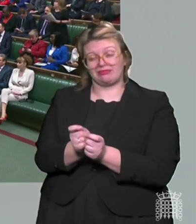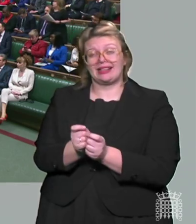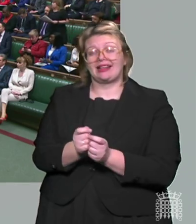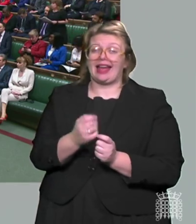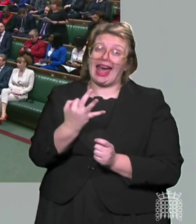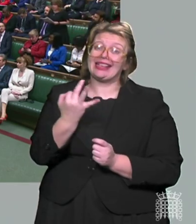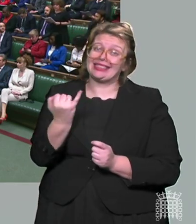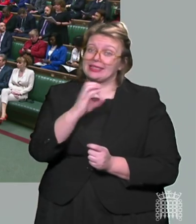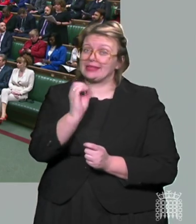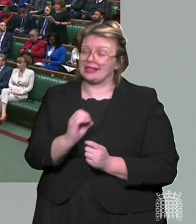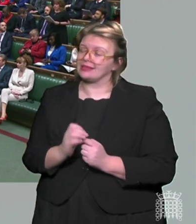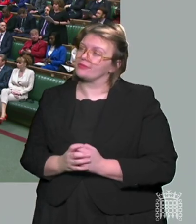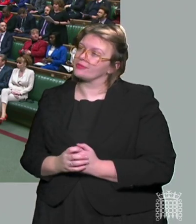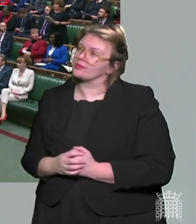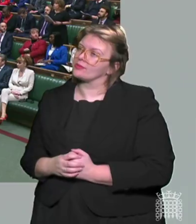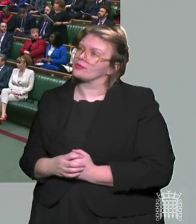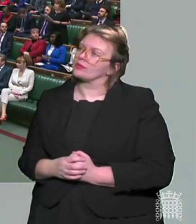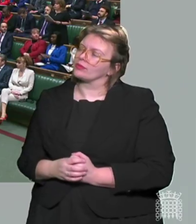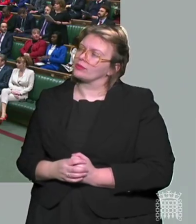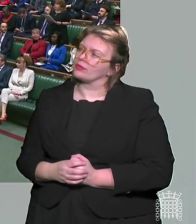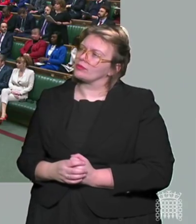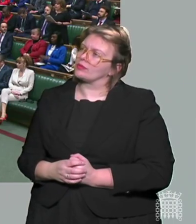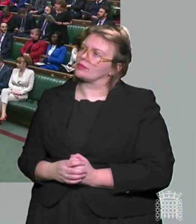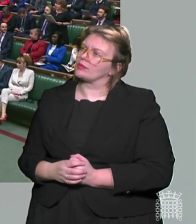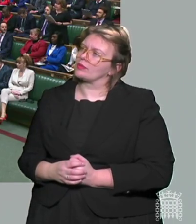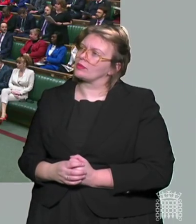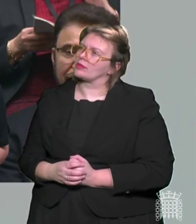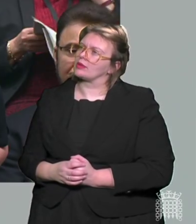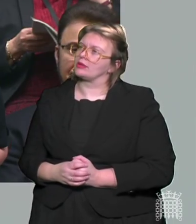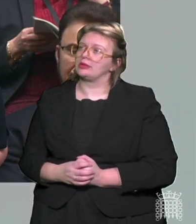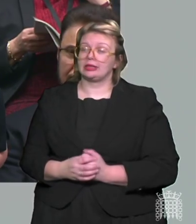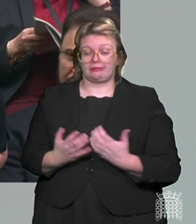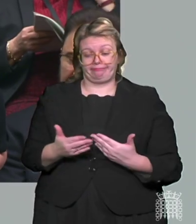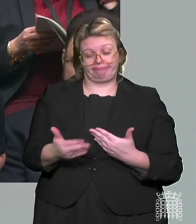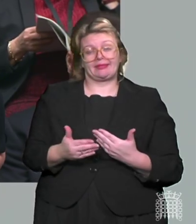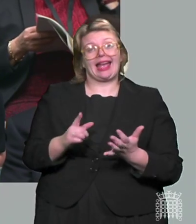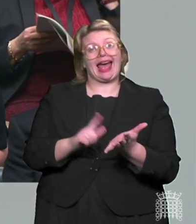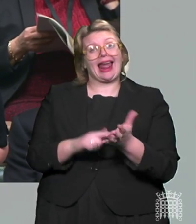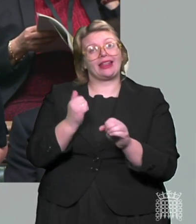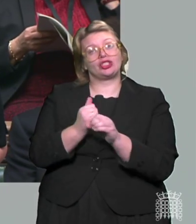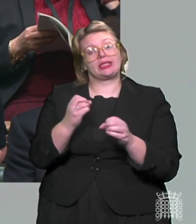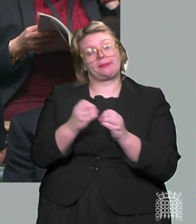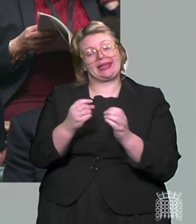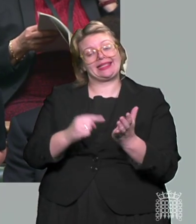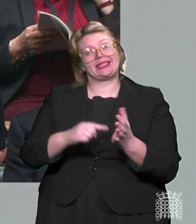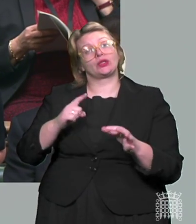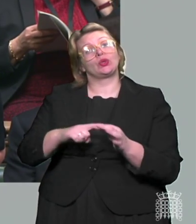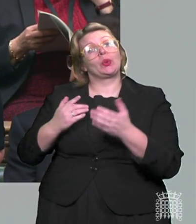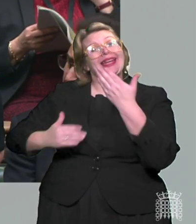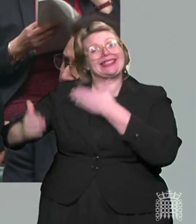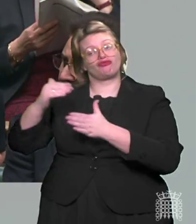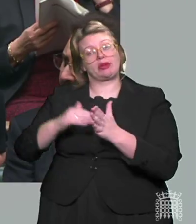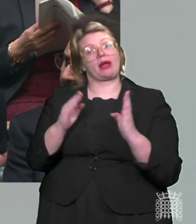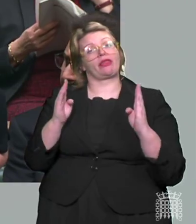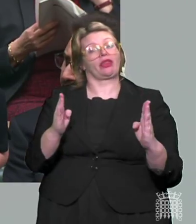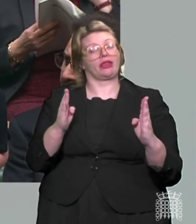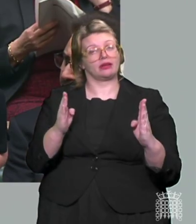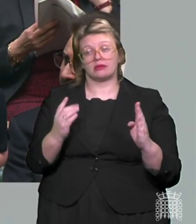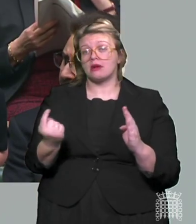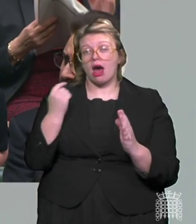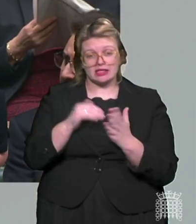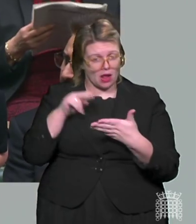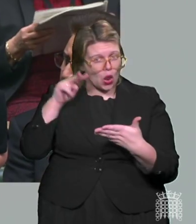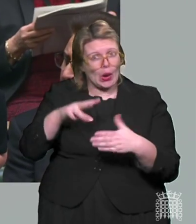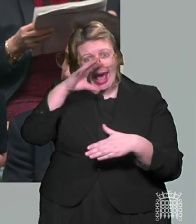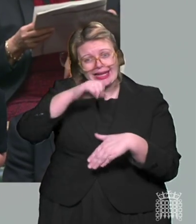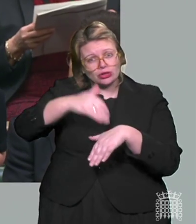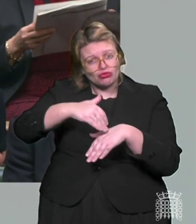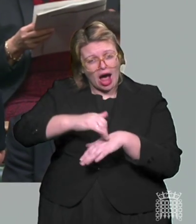First, I would like to pay tribute to my honourable and learned Friend the Member for Eddisbury for his work as Solicitor General.